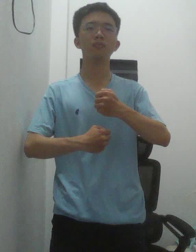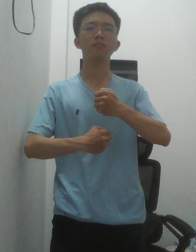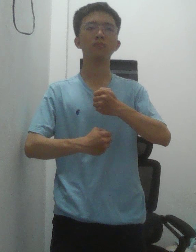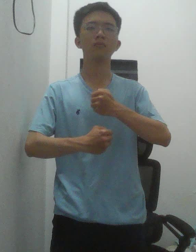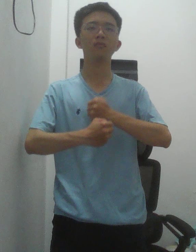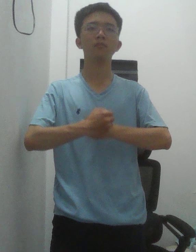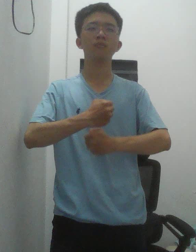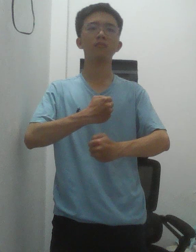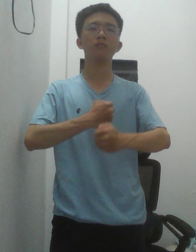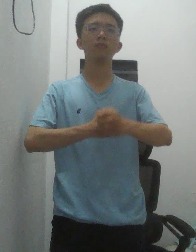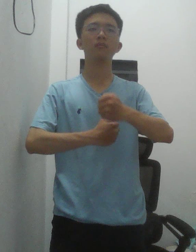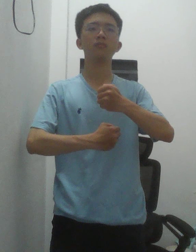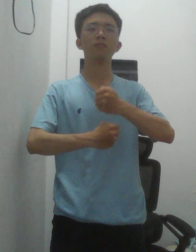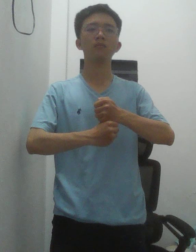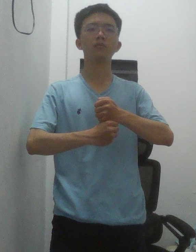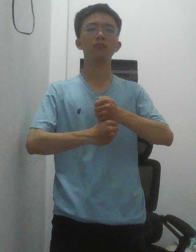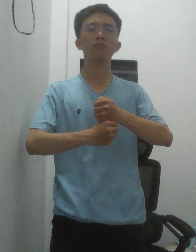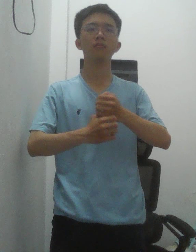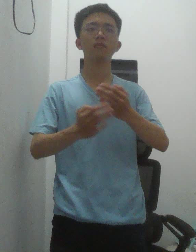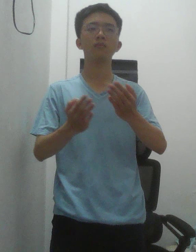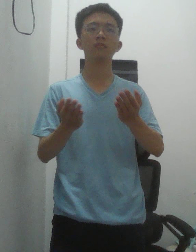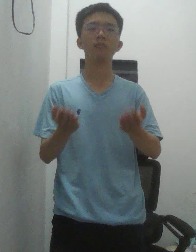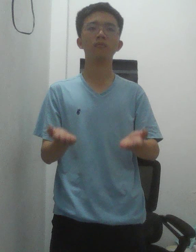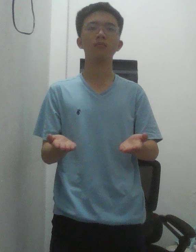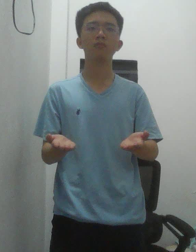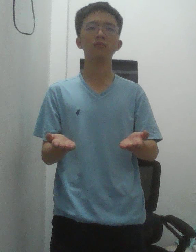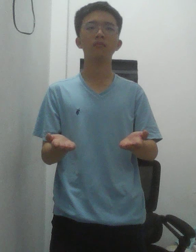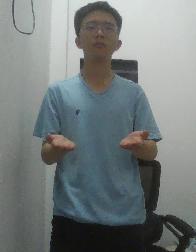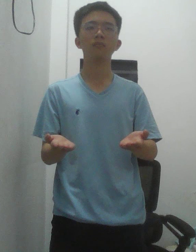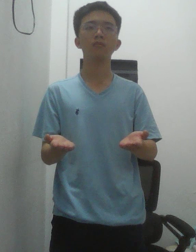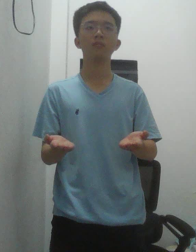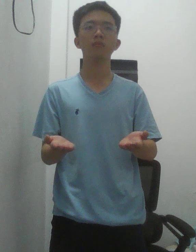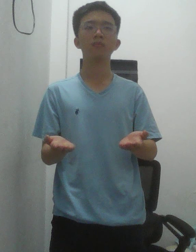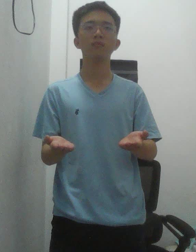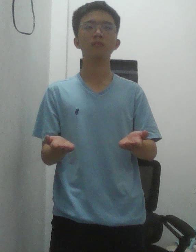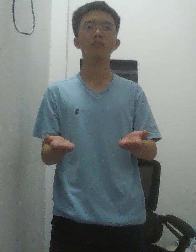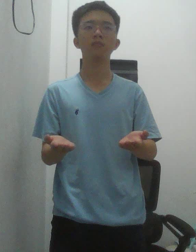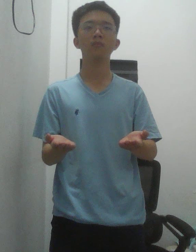nam nay